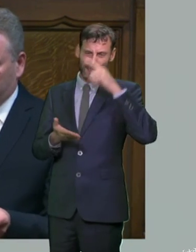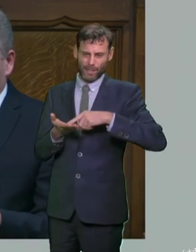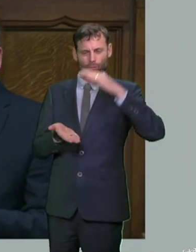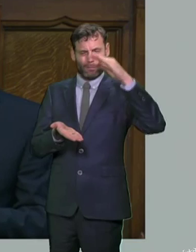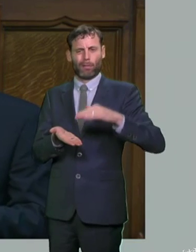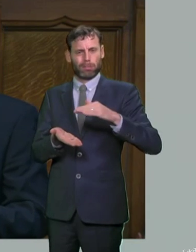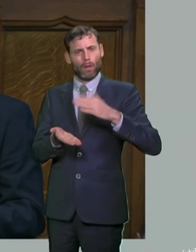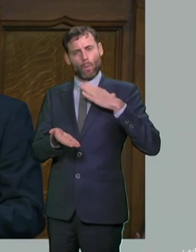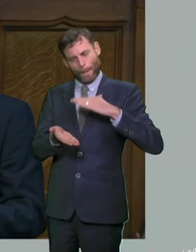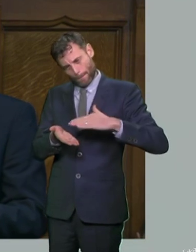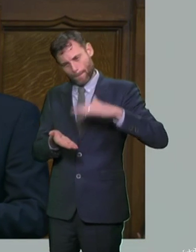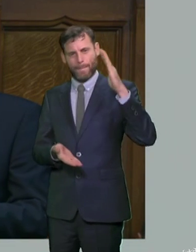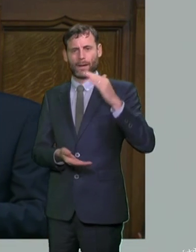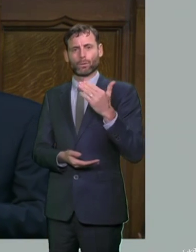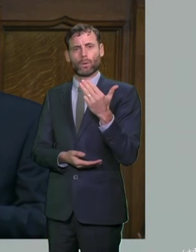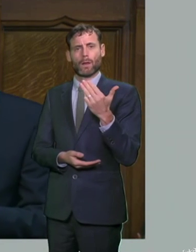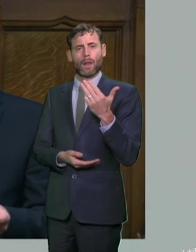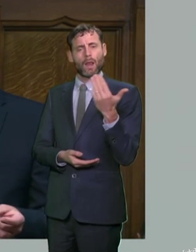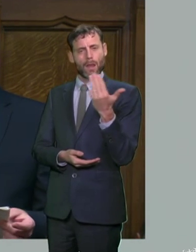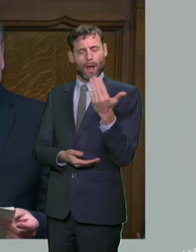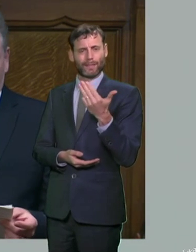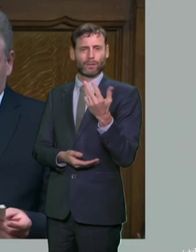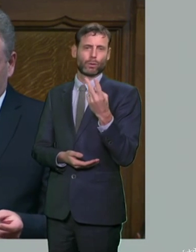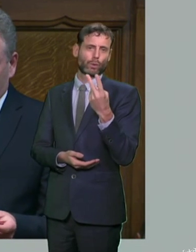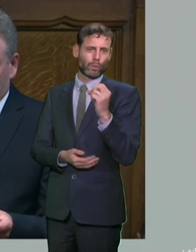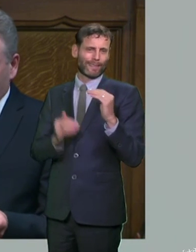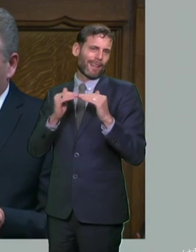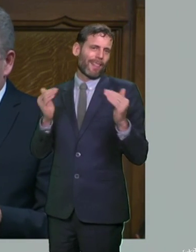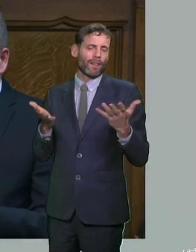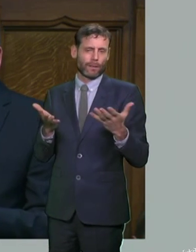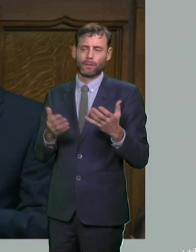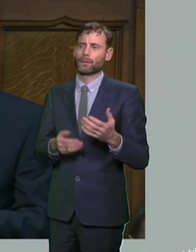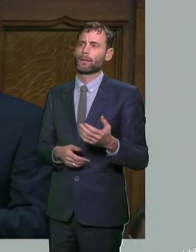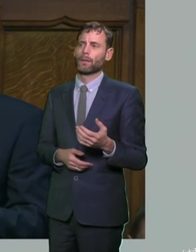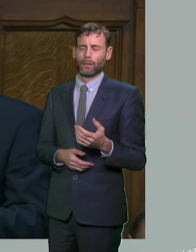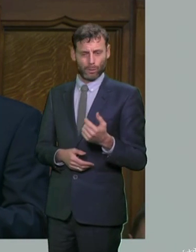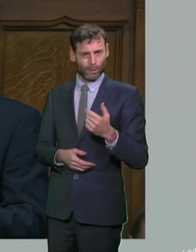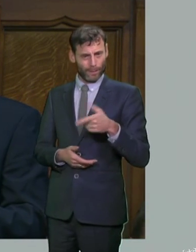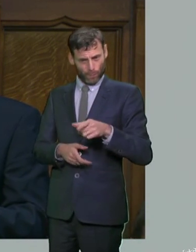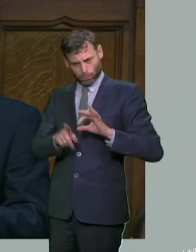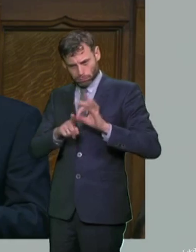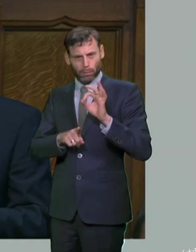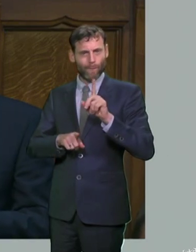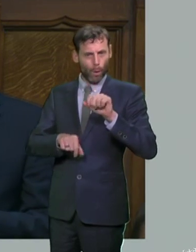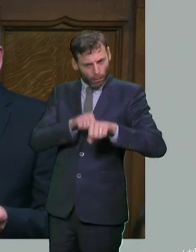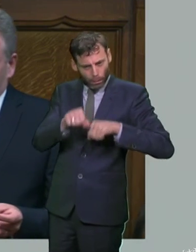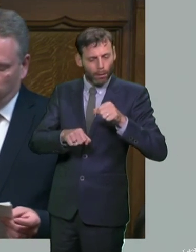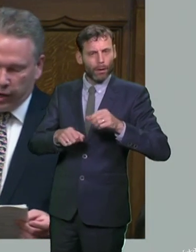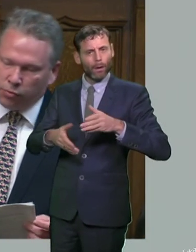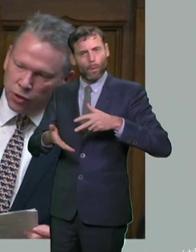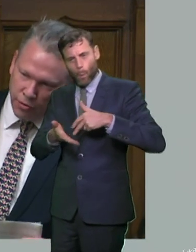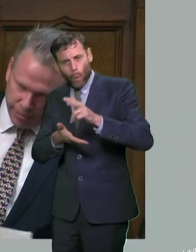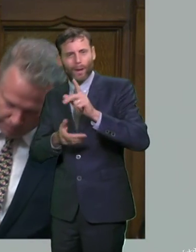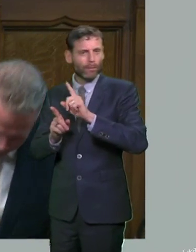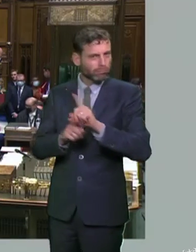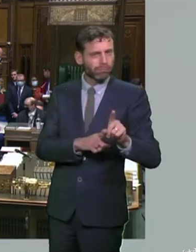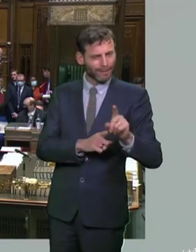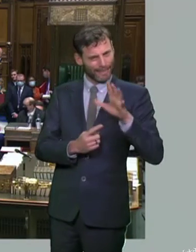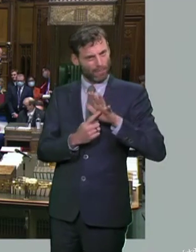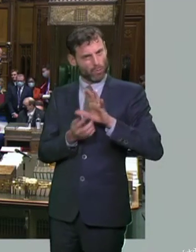Restoring the grant to 2019-20 levels is imperative to the safety of my constituents, whether in vehicles, cycling or walking, as I would hope my right honourable Friend agrees.